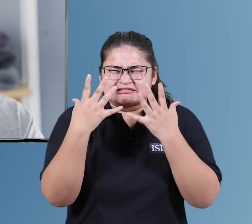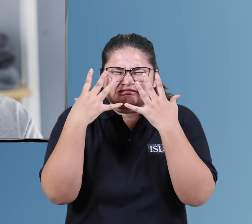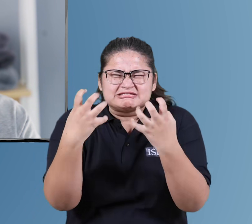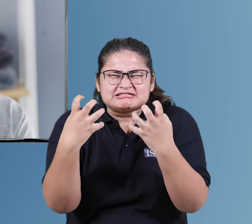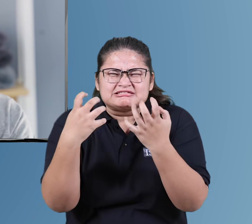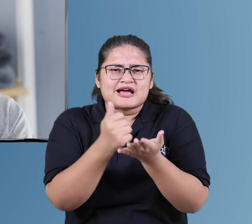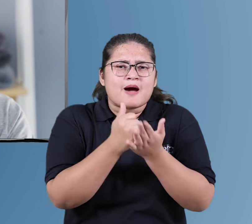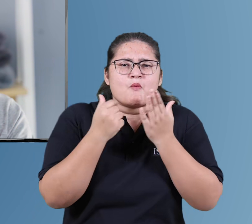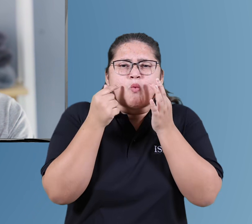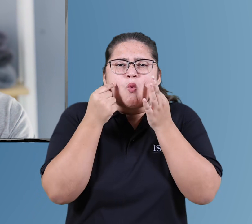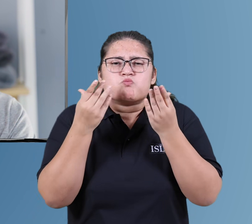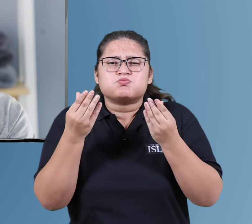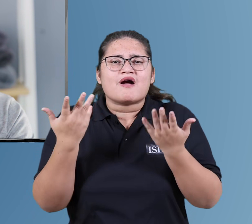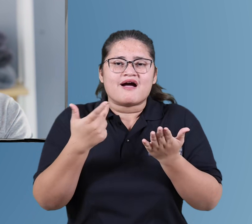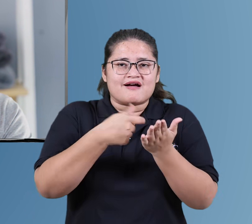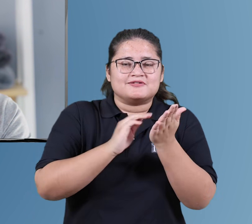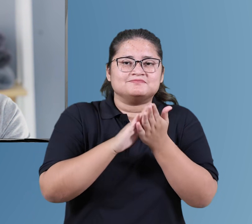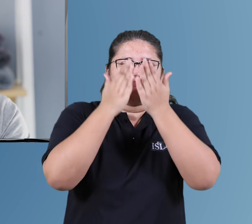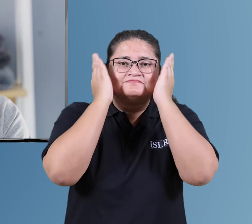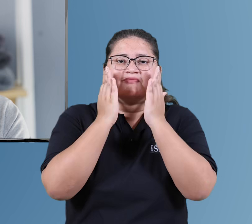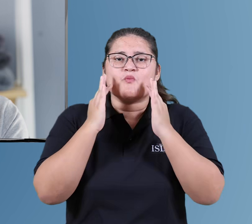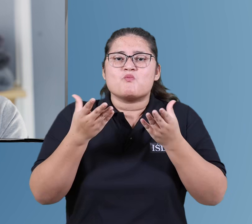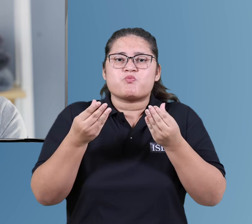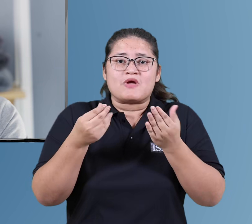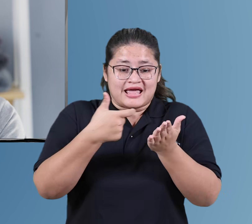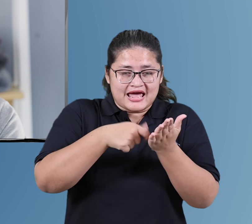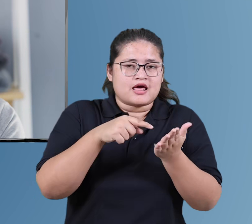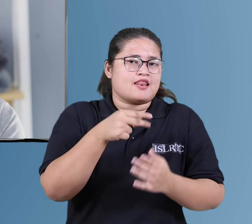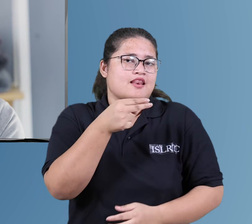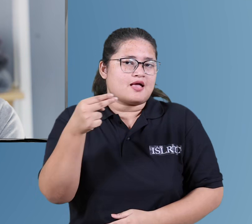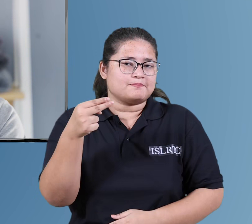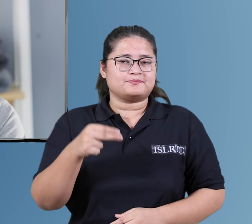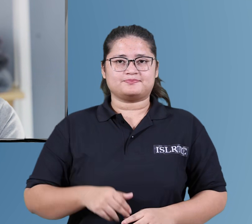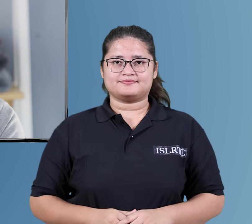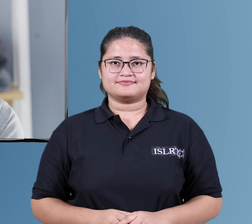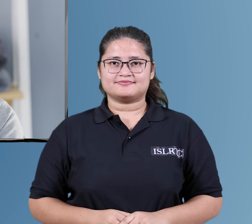A cream applied to moisturize and care for the skin.